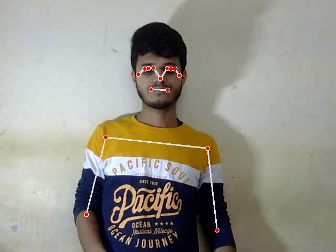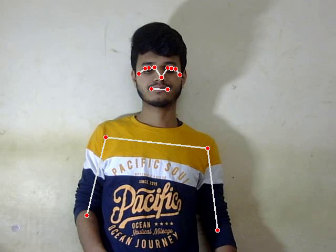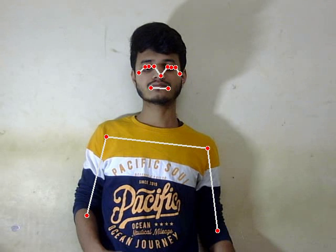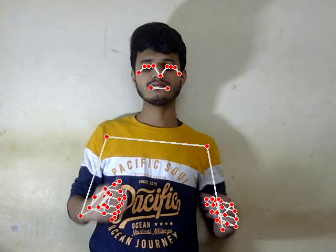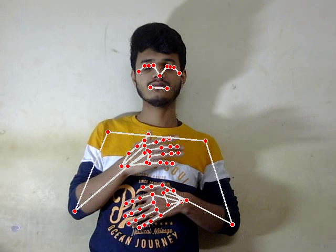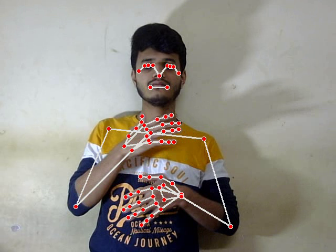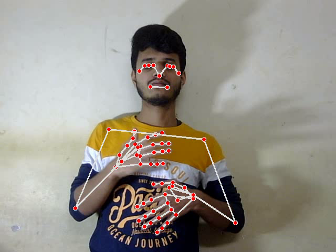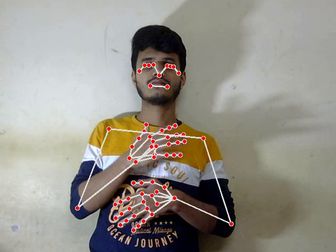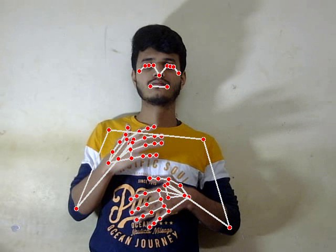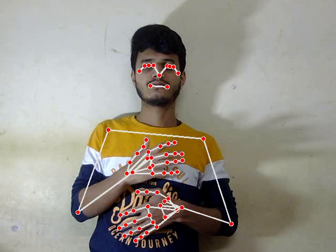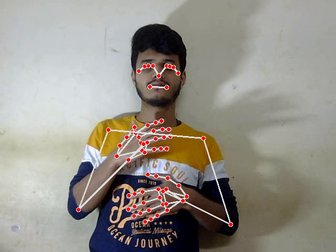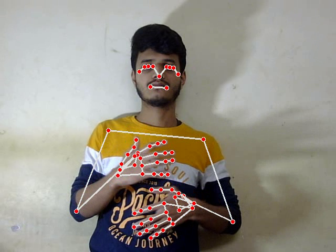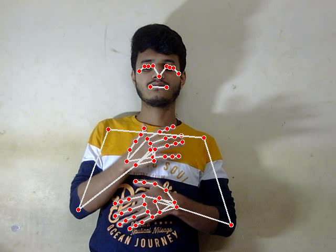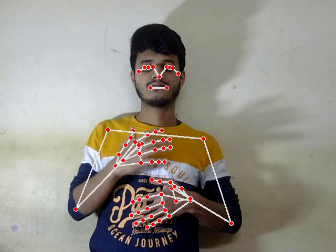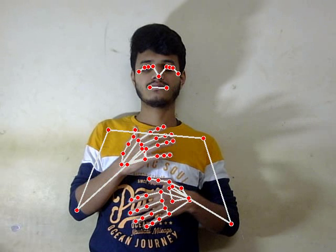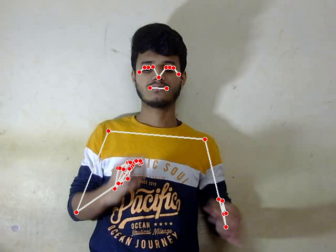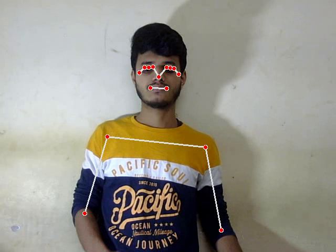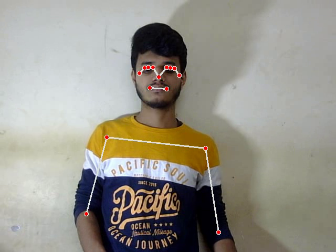happy